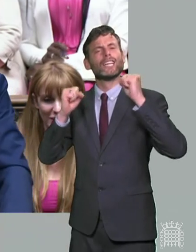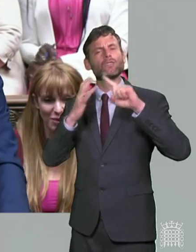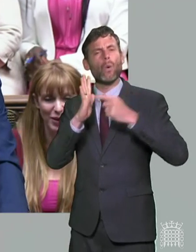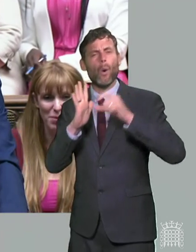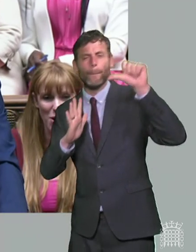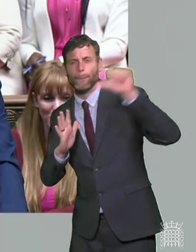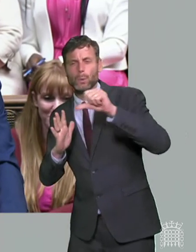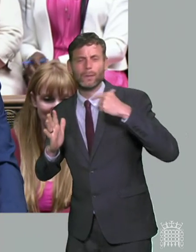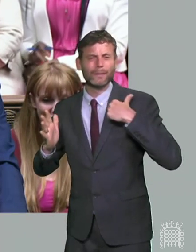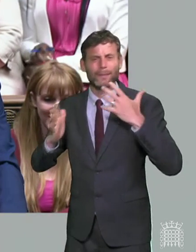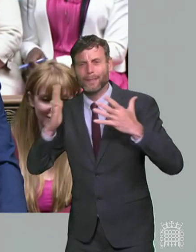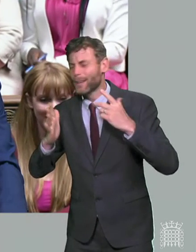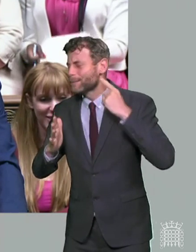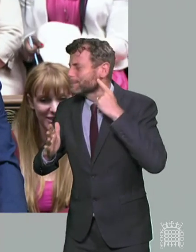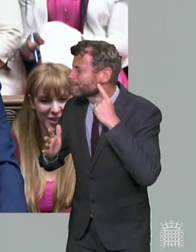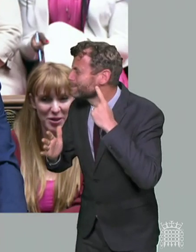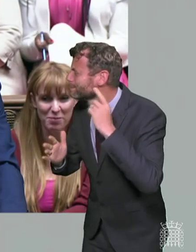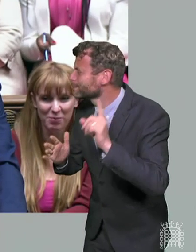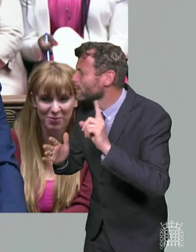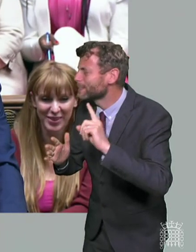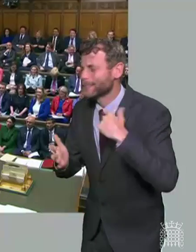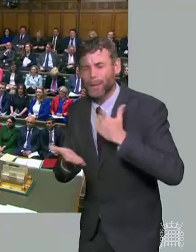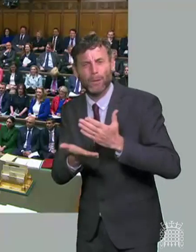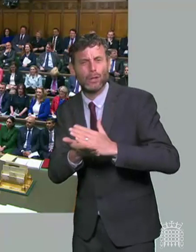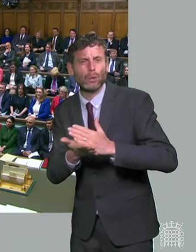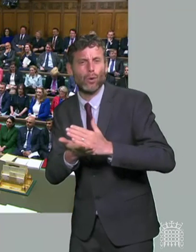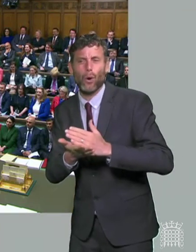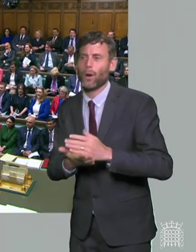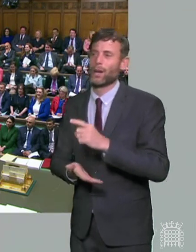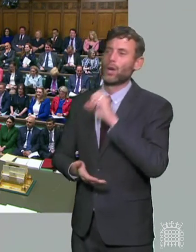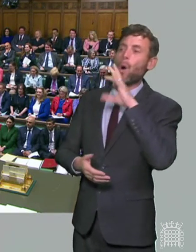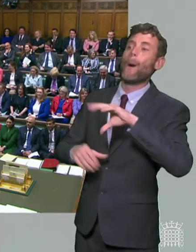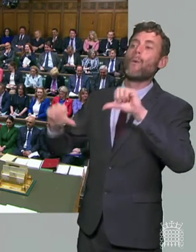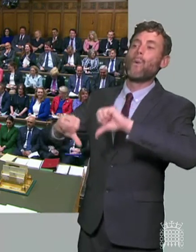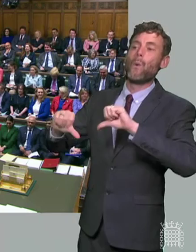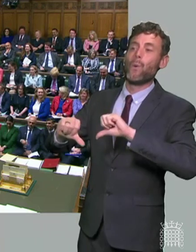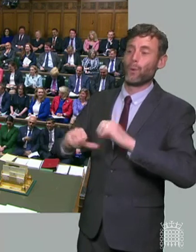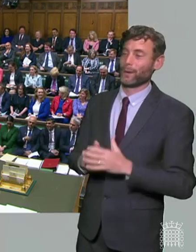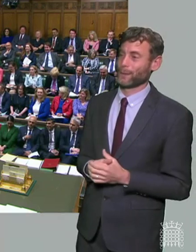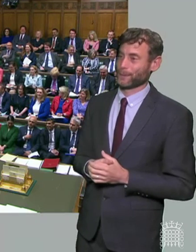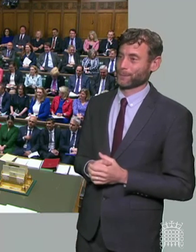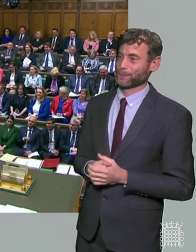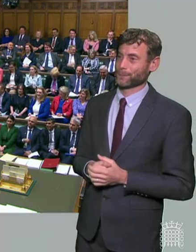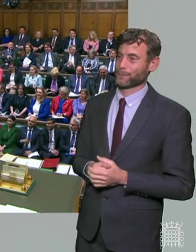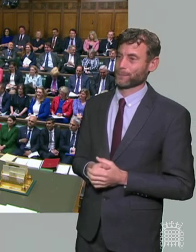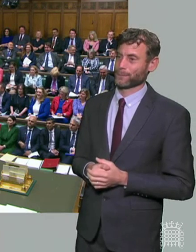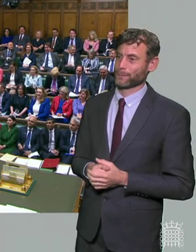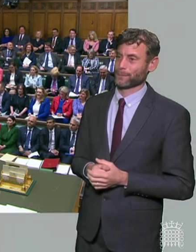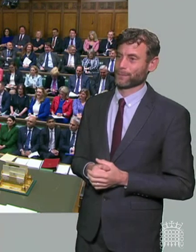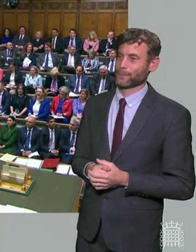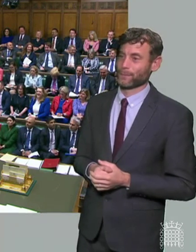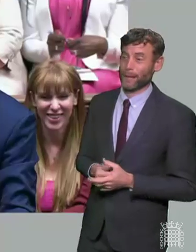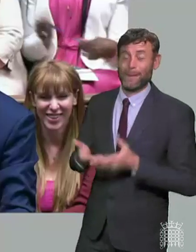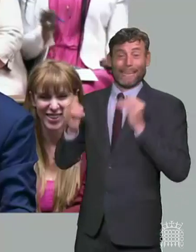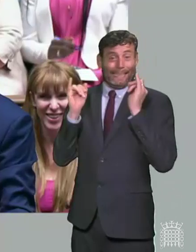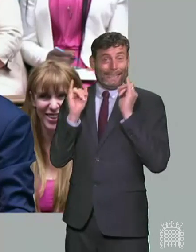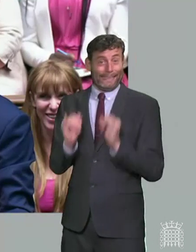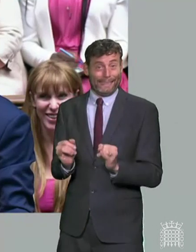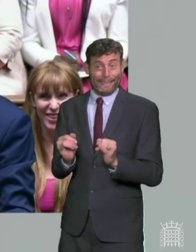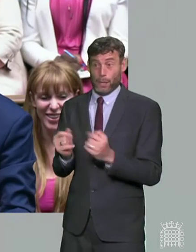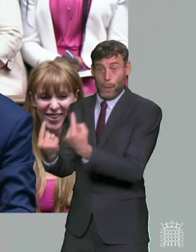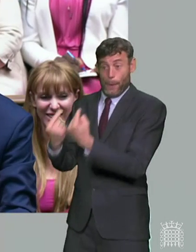The trouble is, I do not know whether it is directed at me or the Prime Minister.